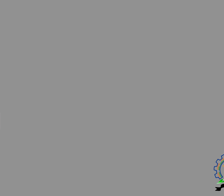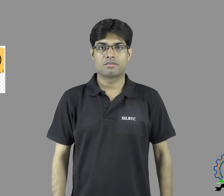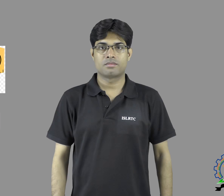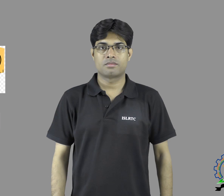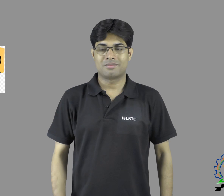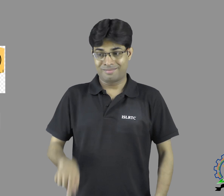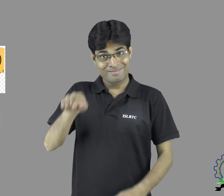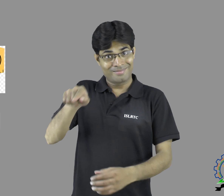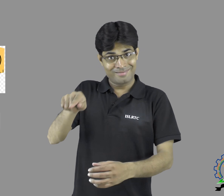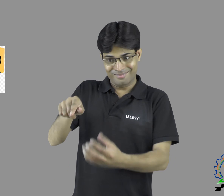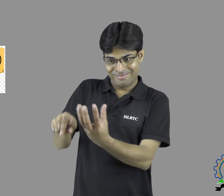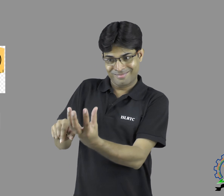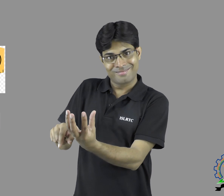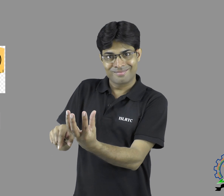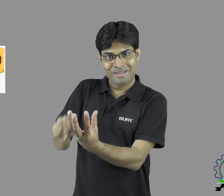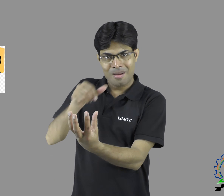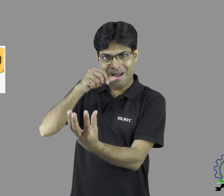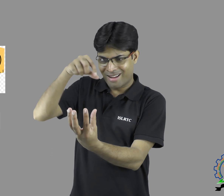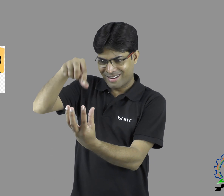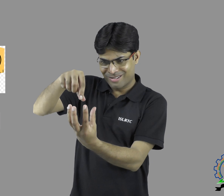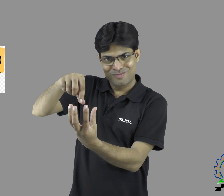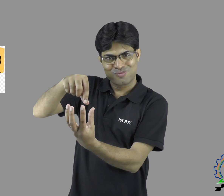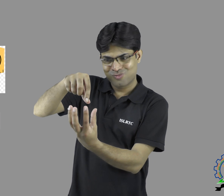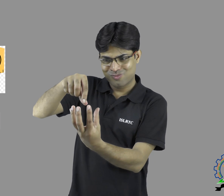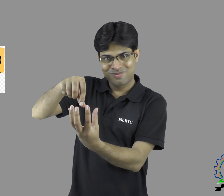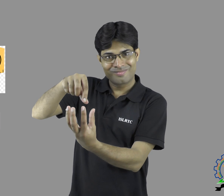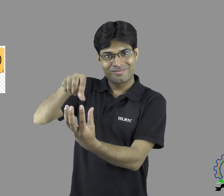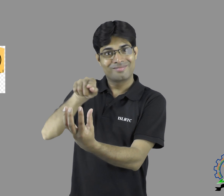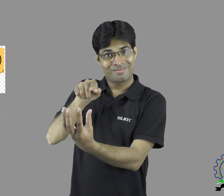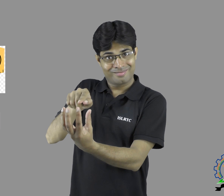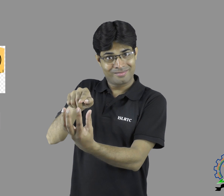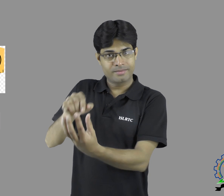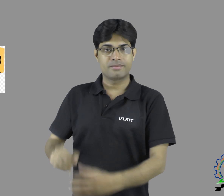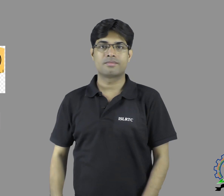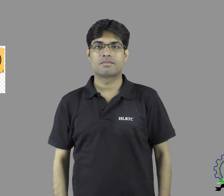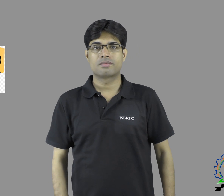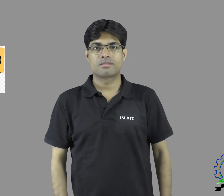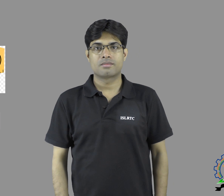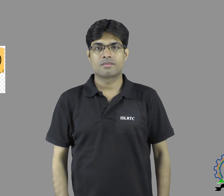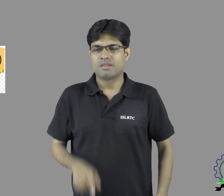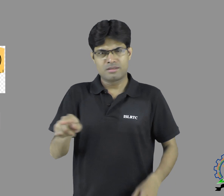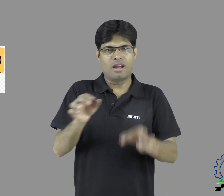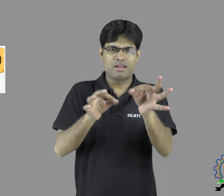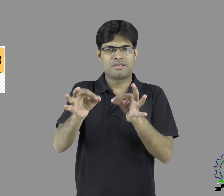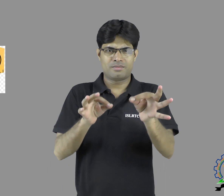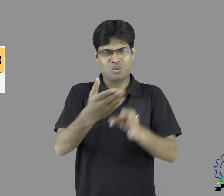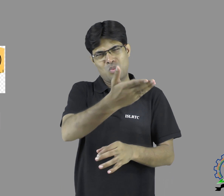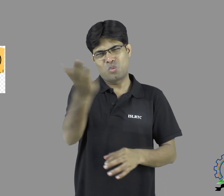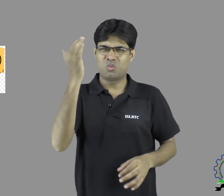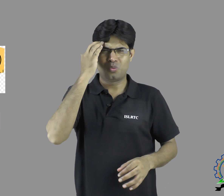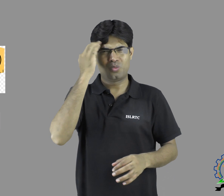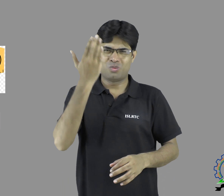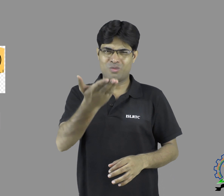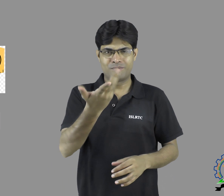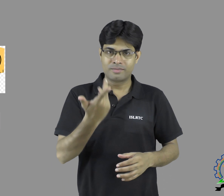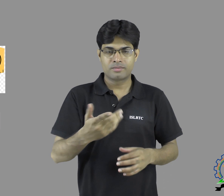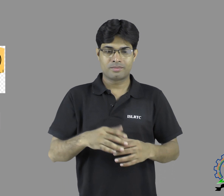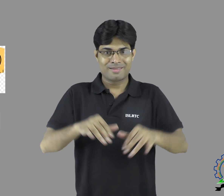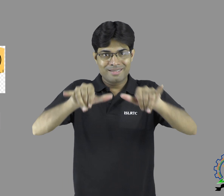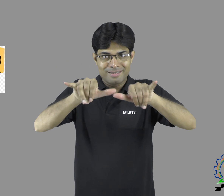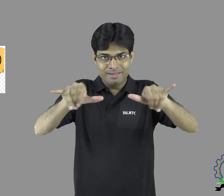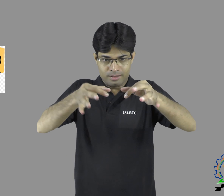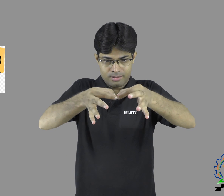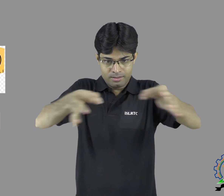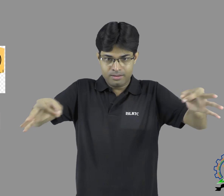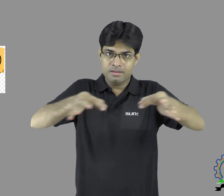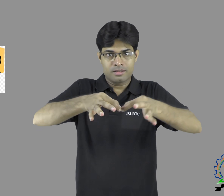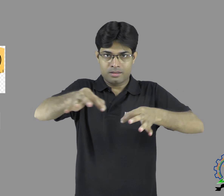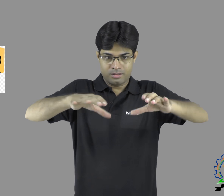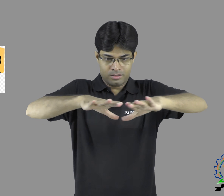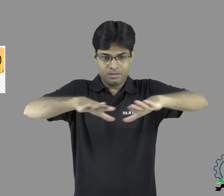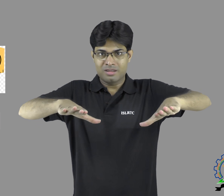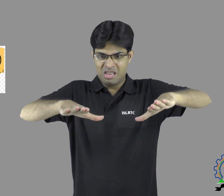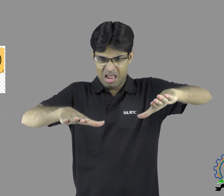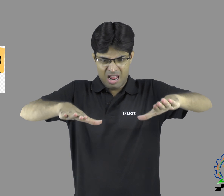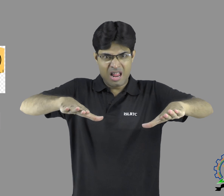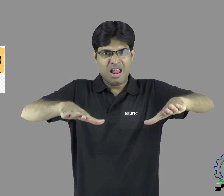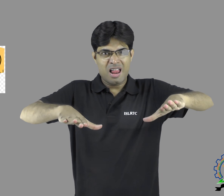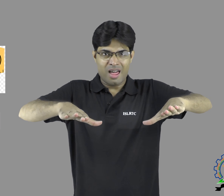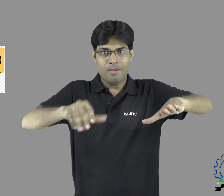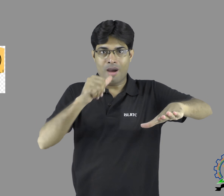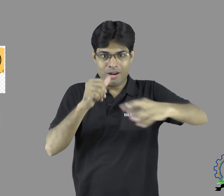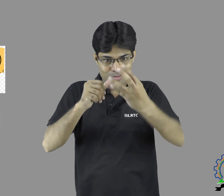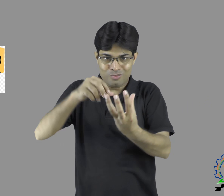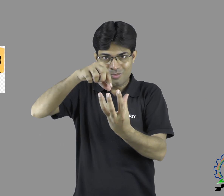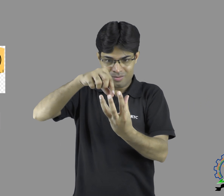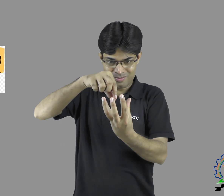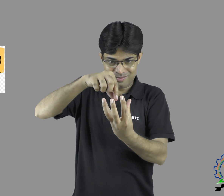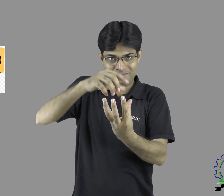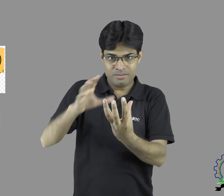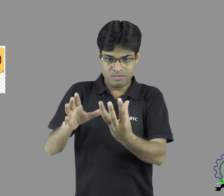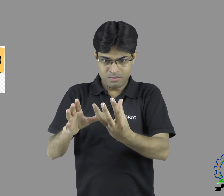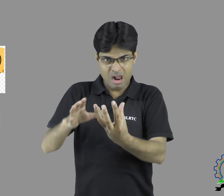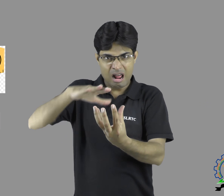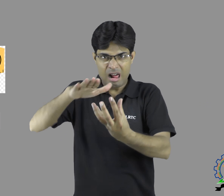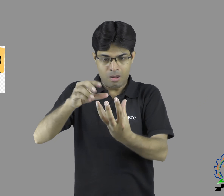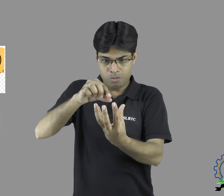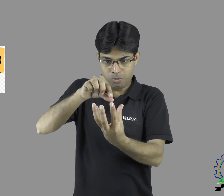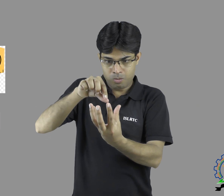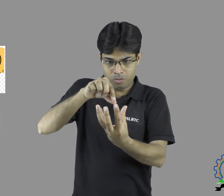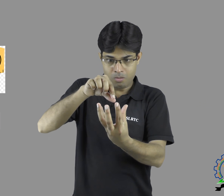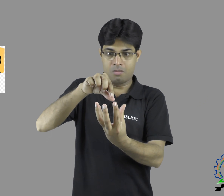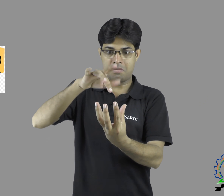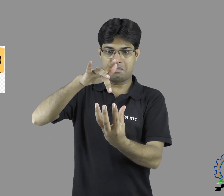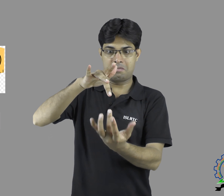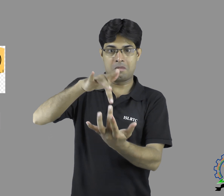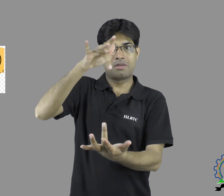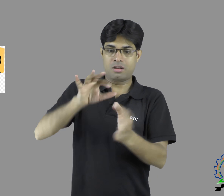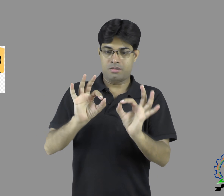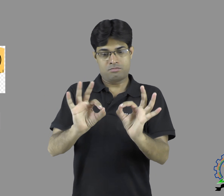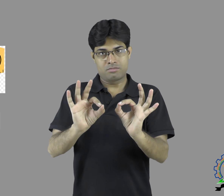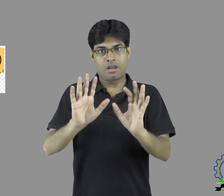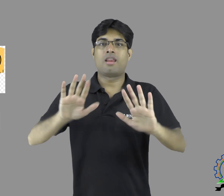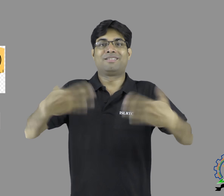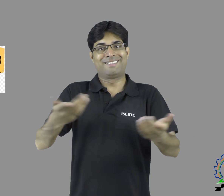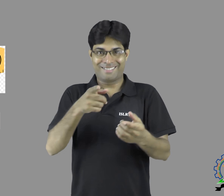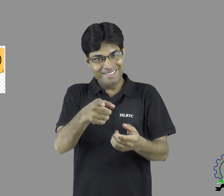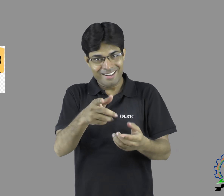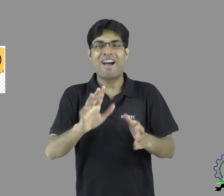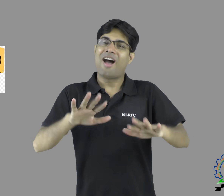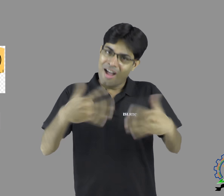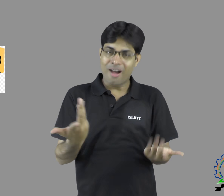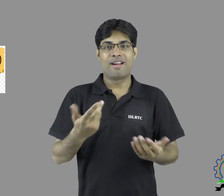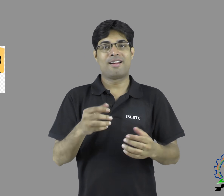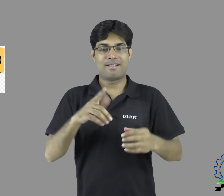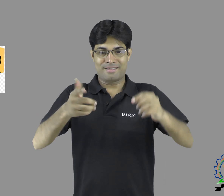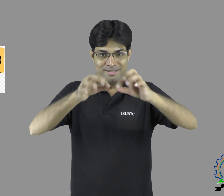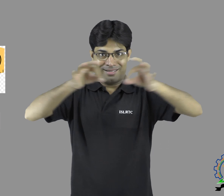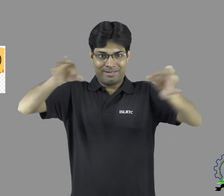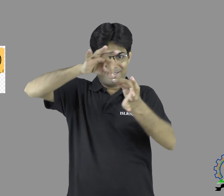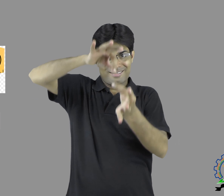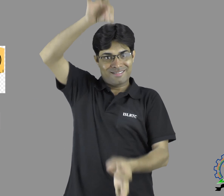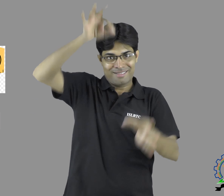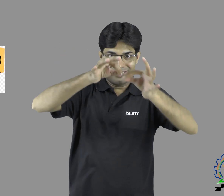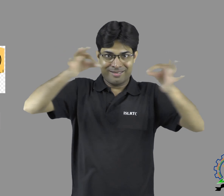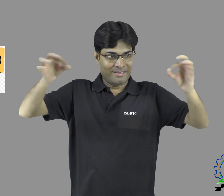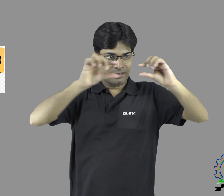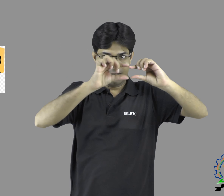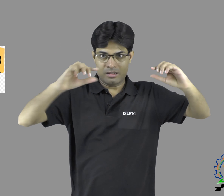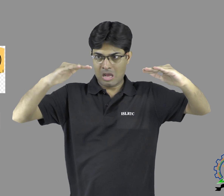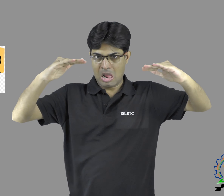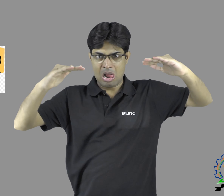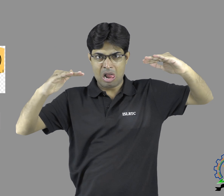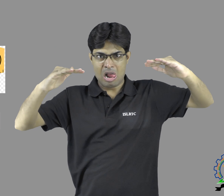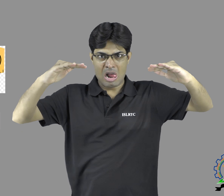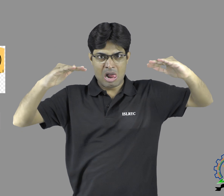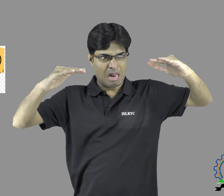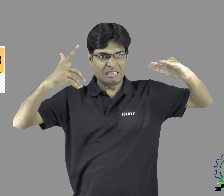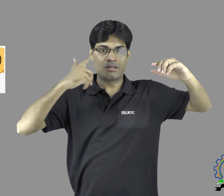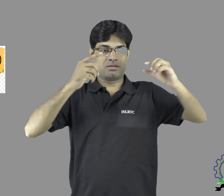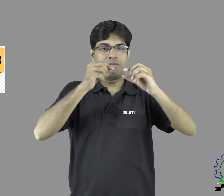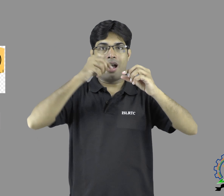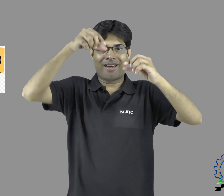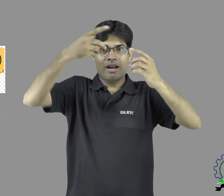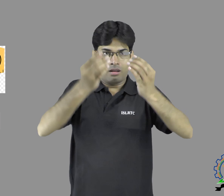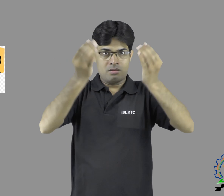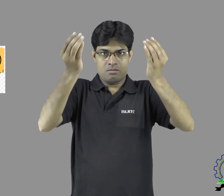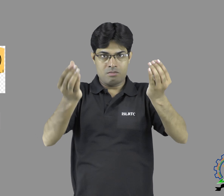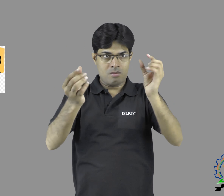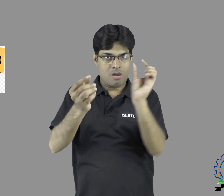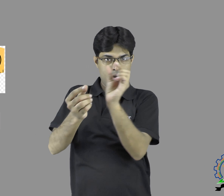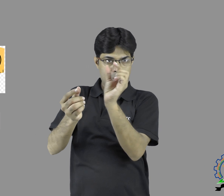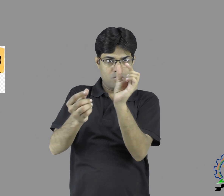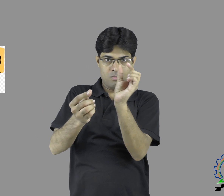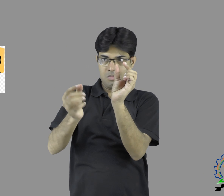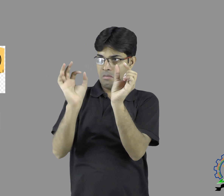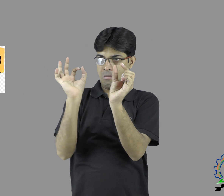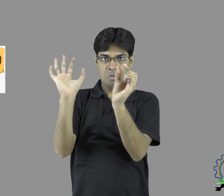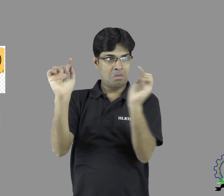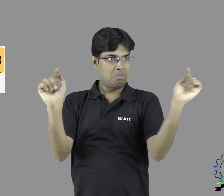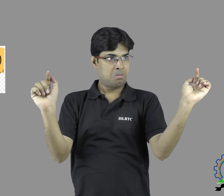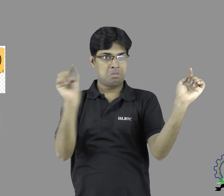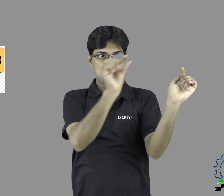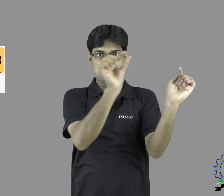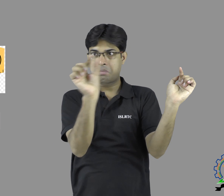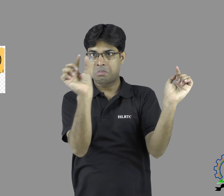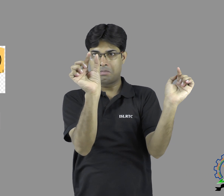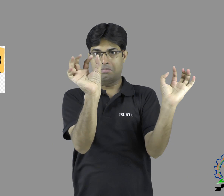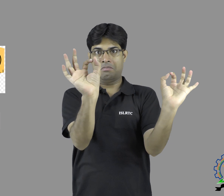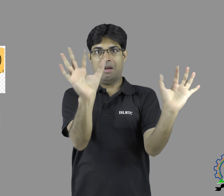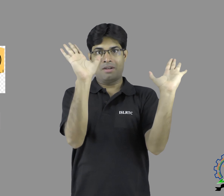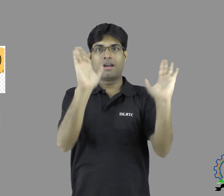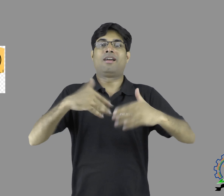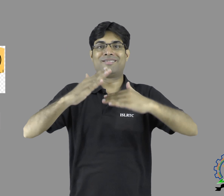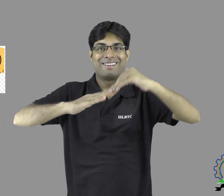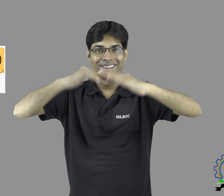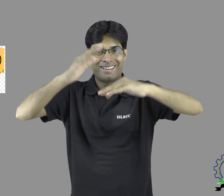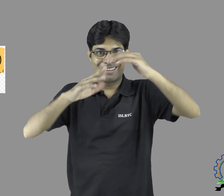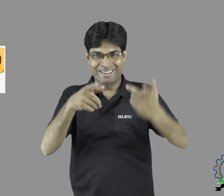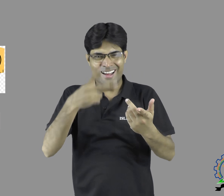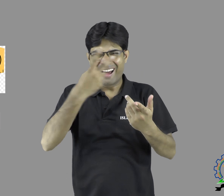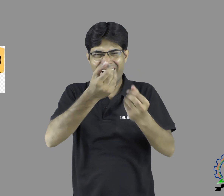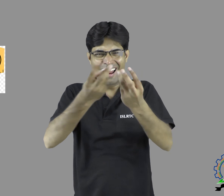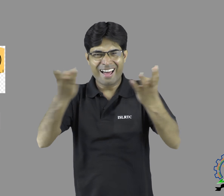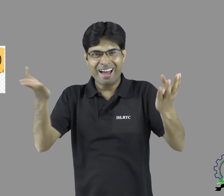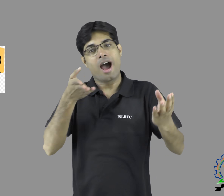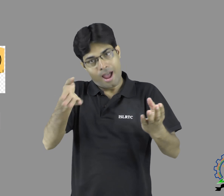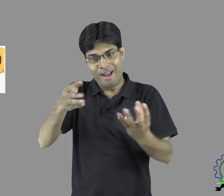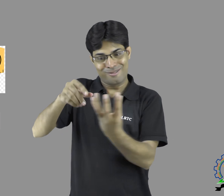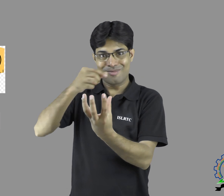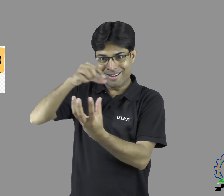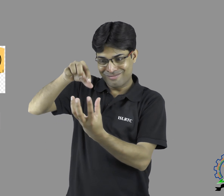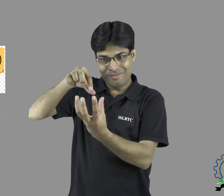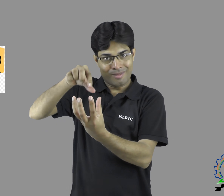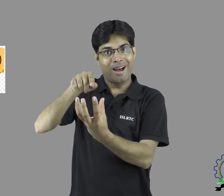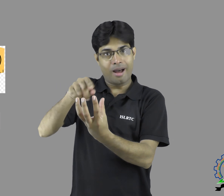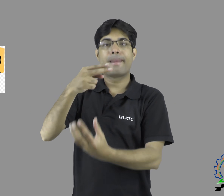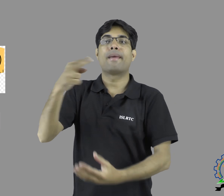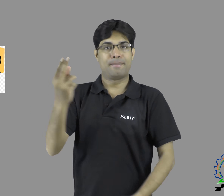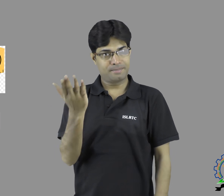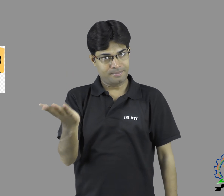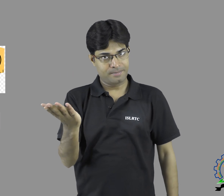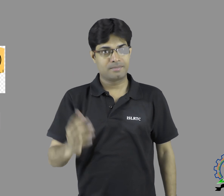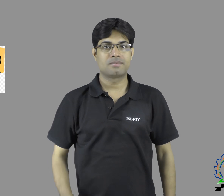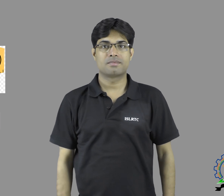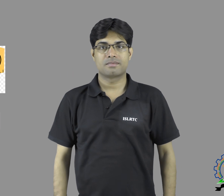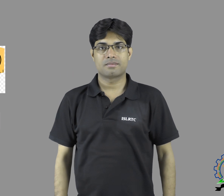Spirit Level